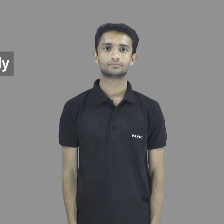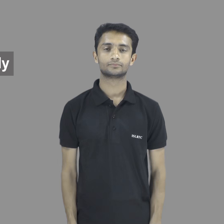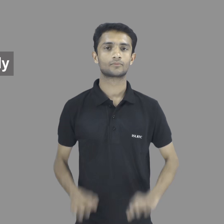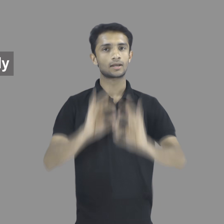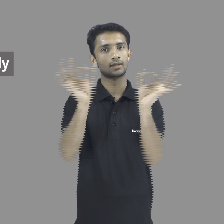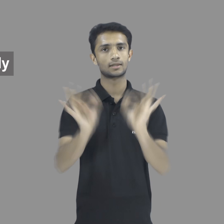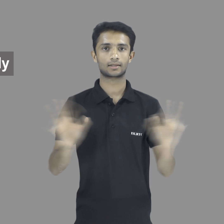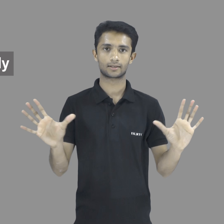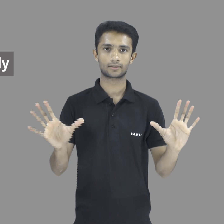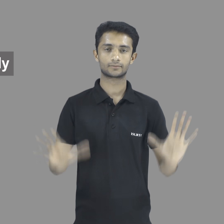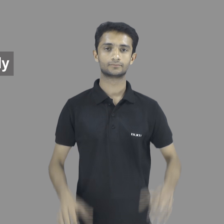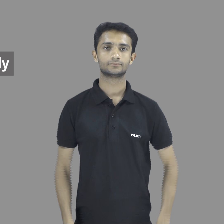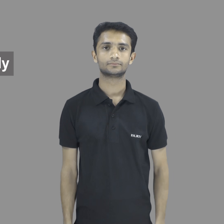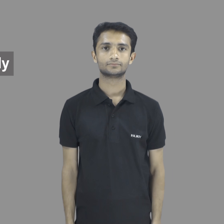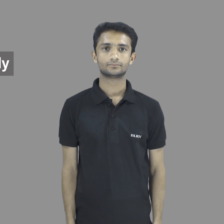Already